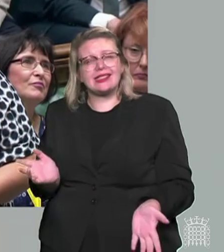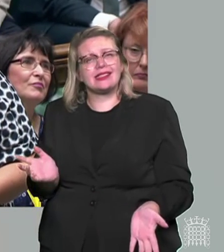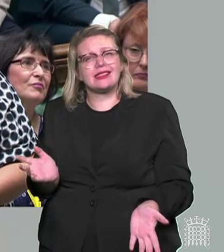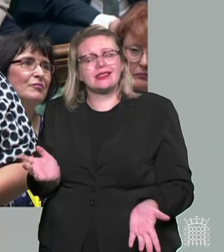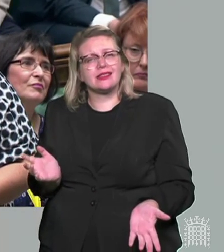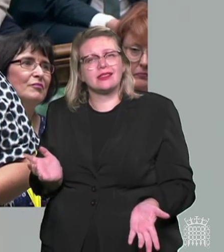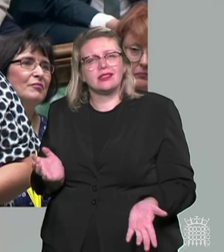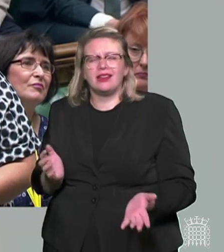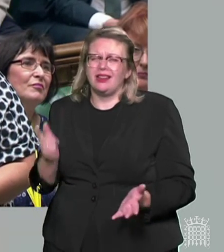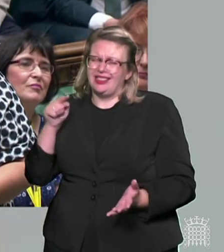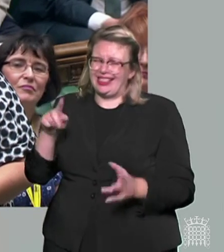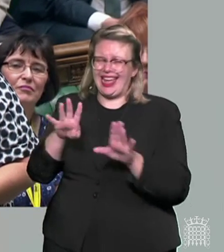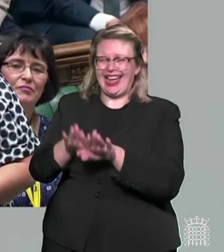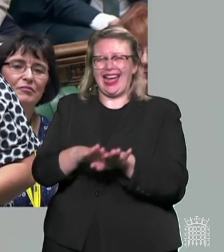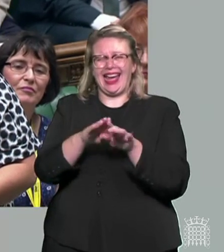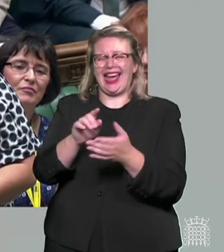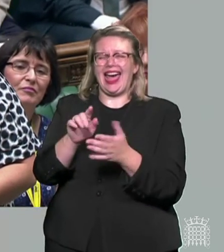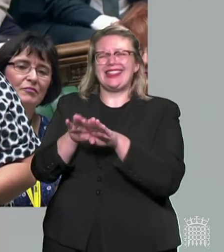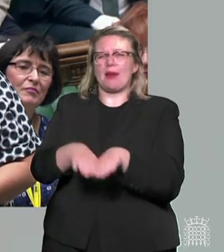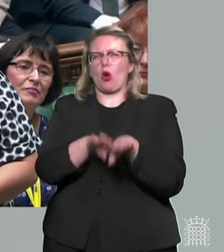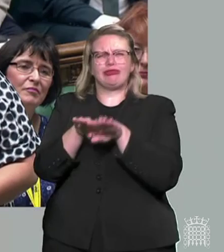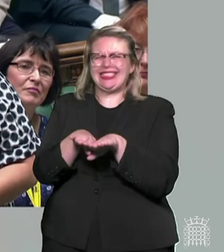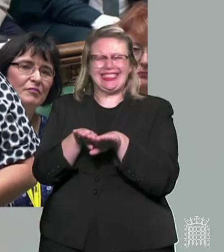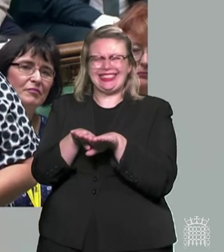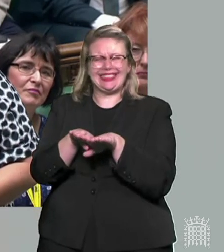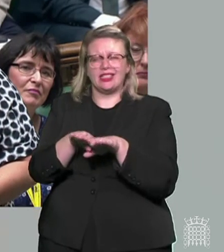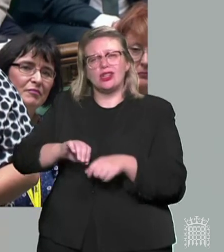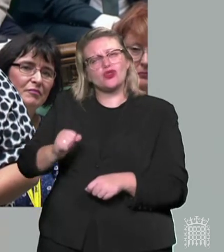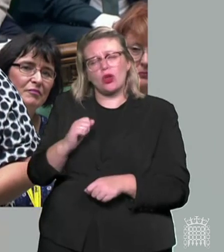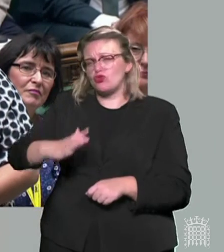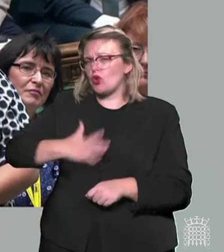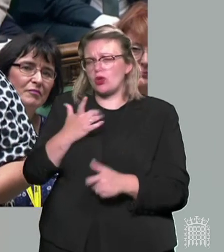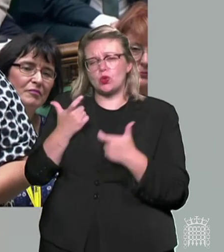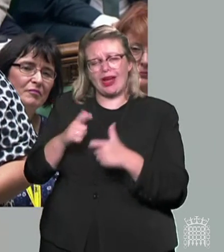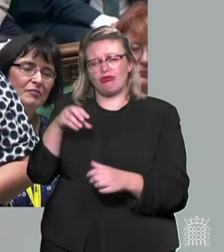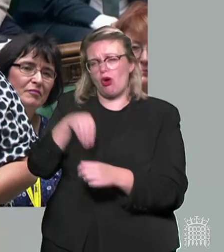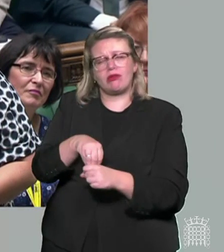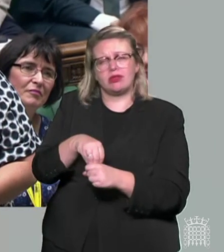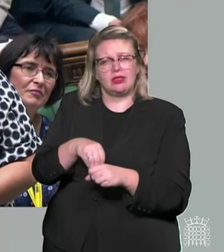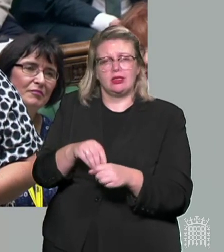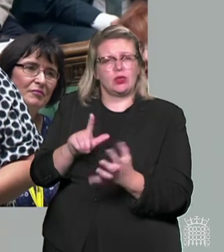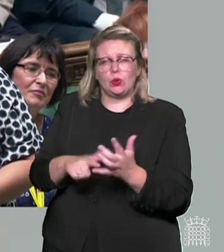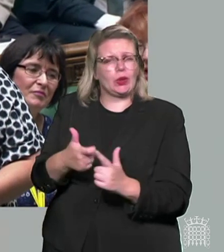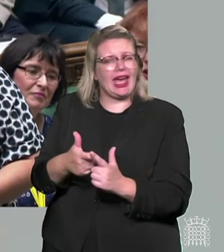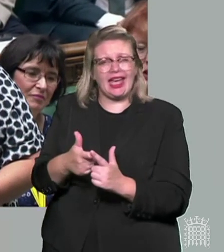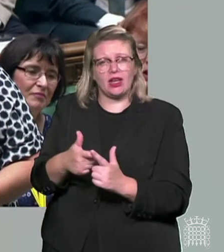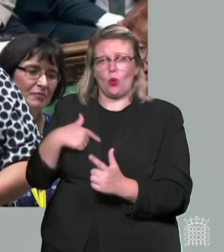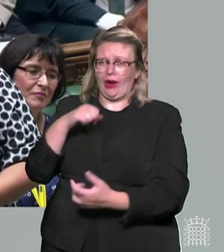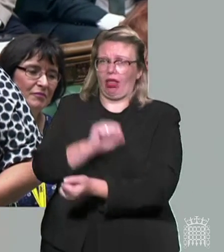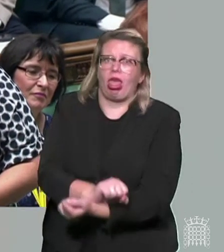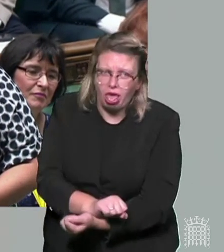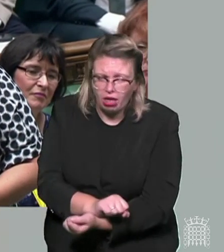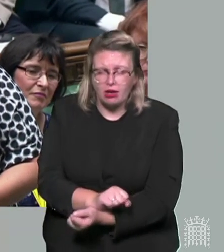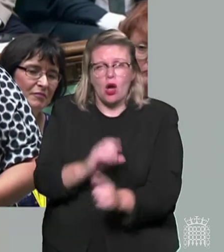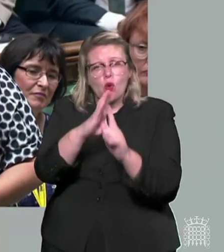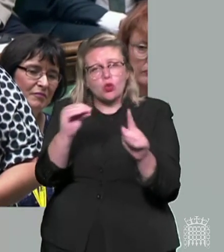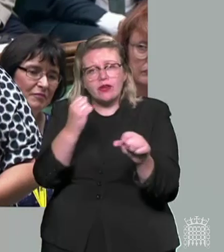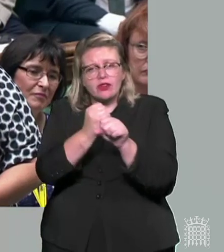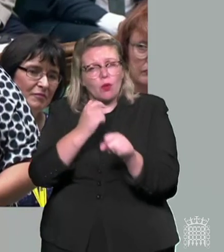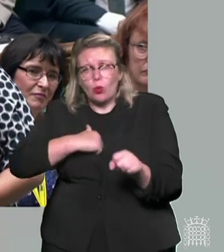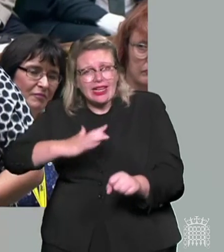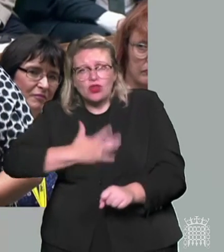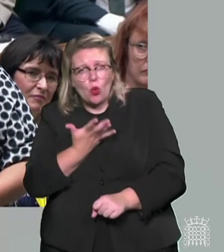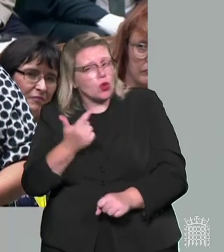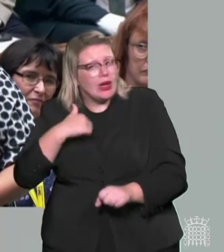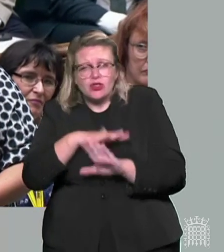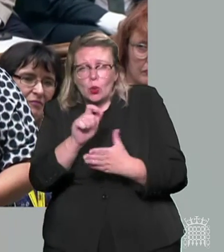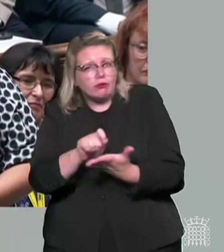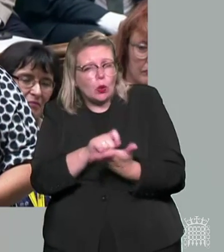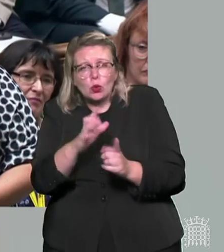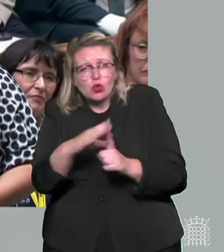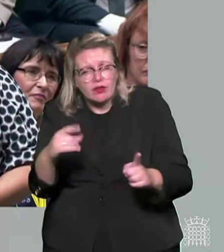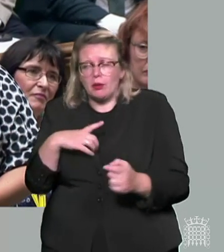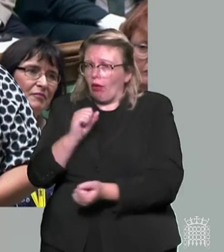It is time to end this democracy denial, Prime Minister: Scotland cannot afford to stay shackled to this crumbling Union and Tory Governments that we do not vote for.